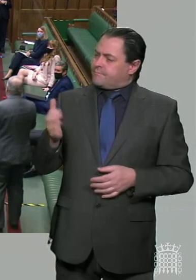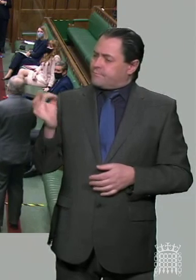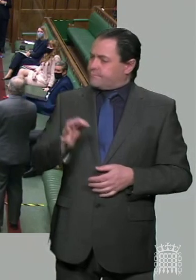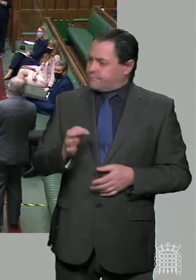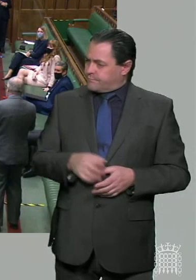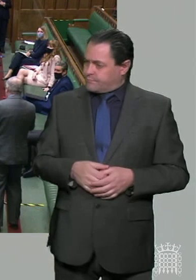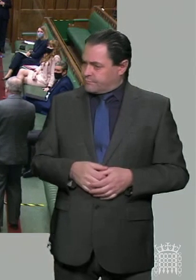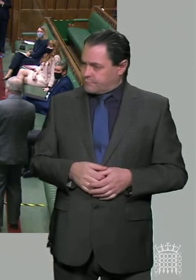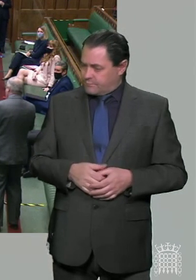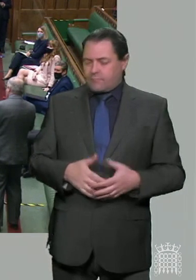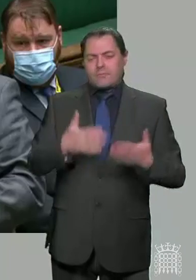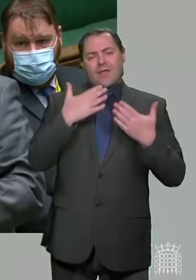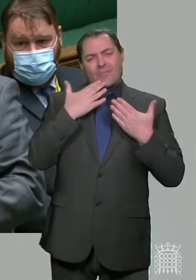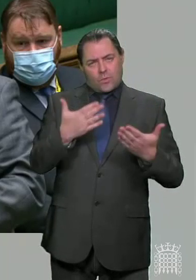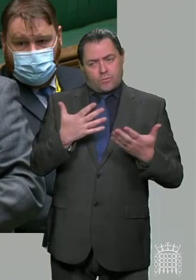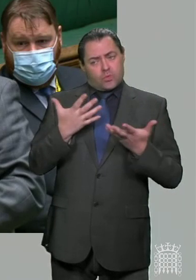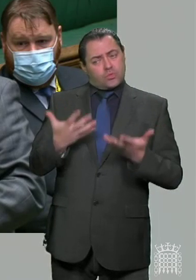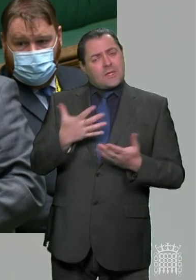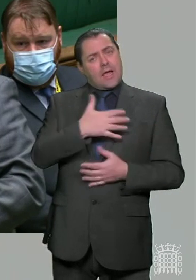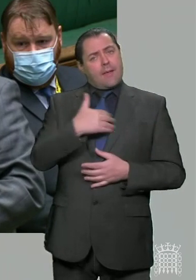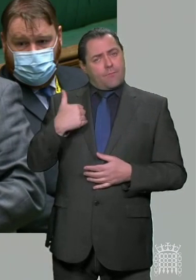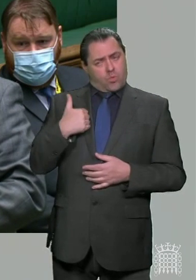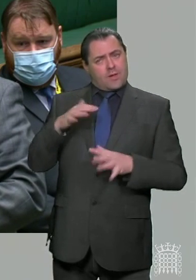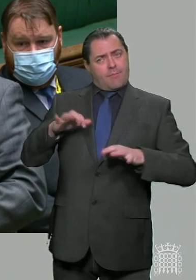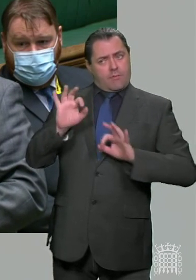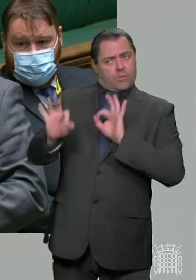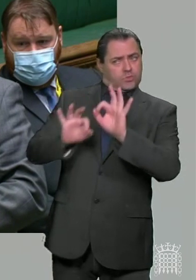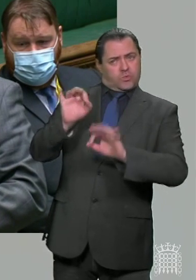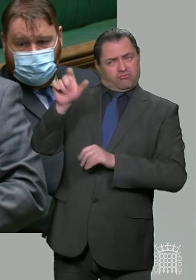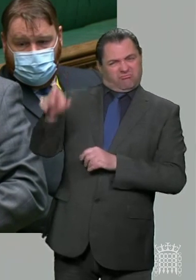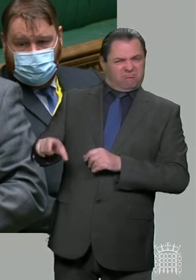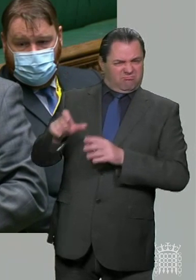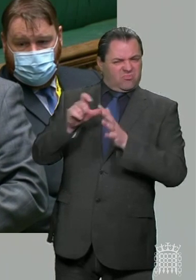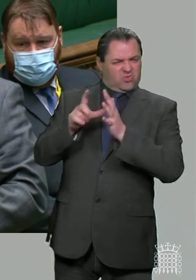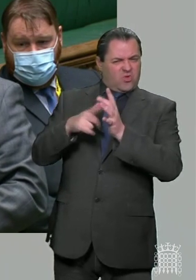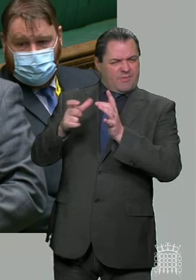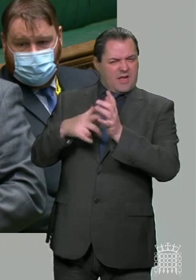The evidence we have heard this morning is extraordinary but, sadly, not surprising.